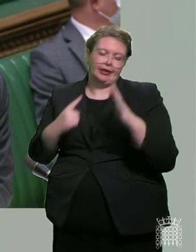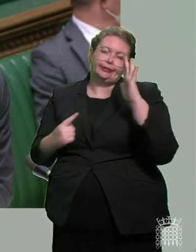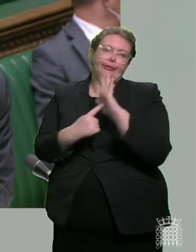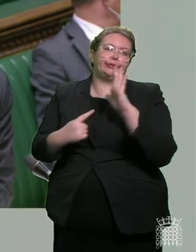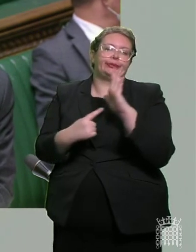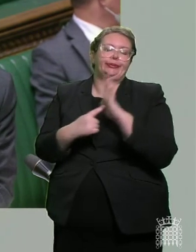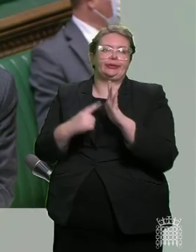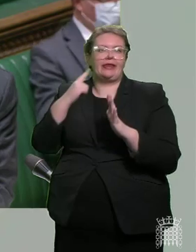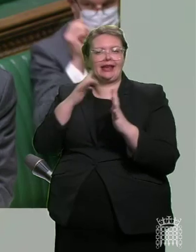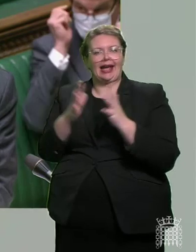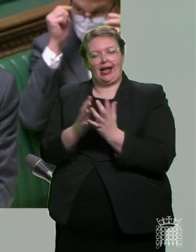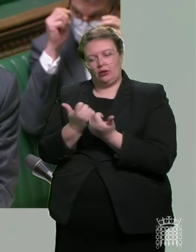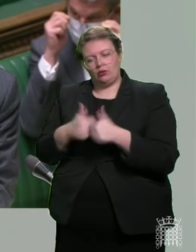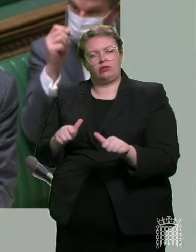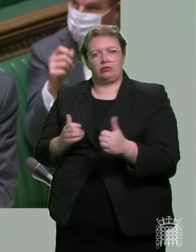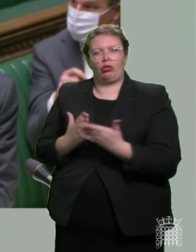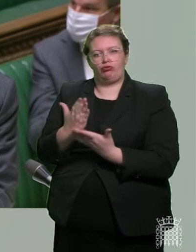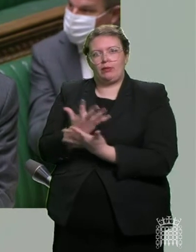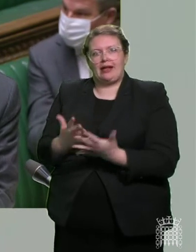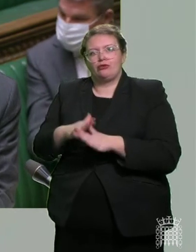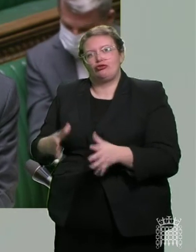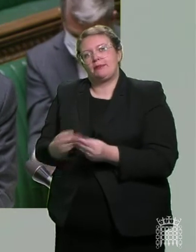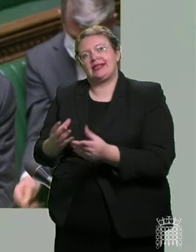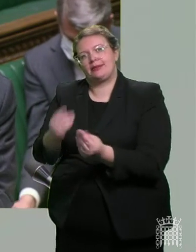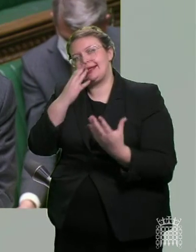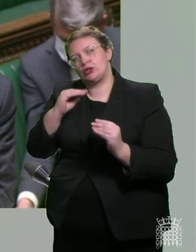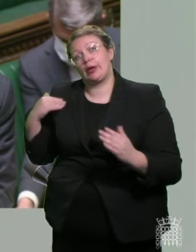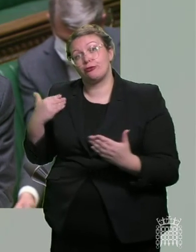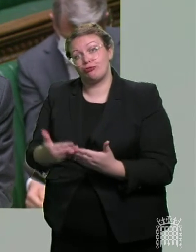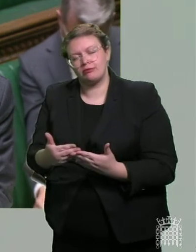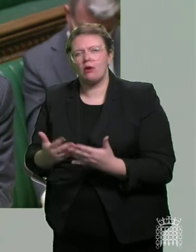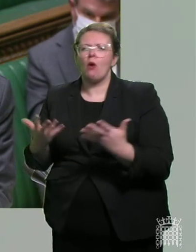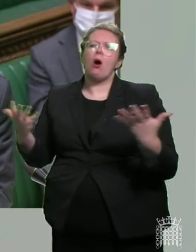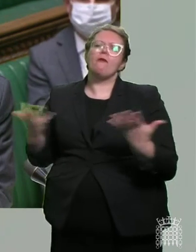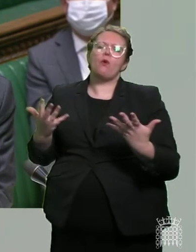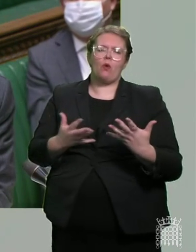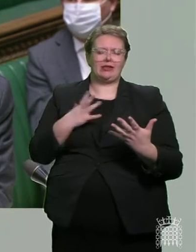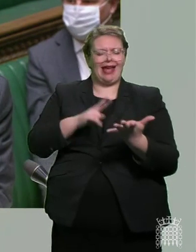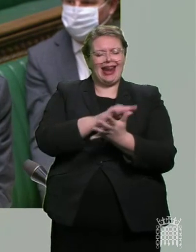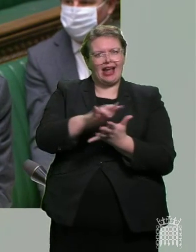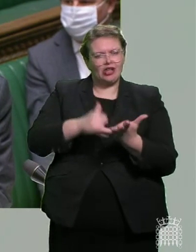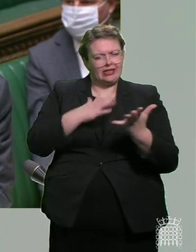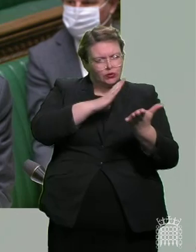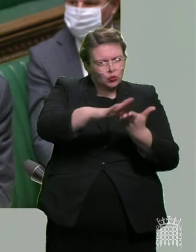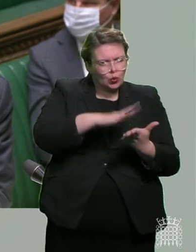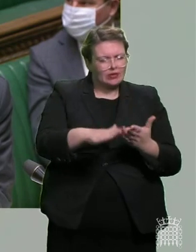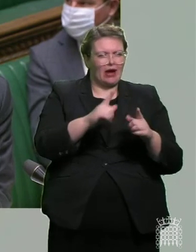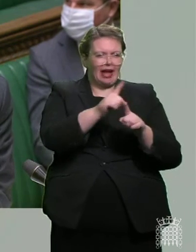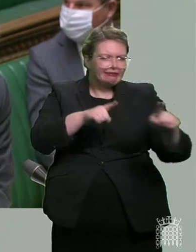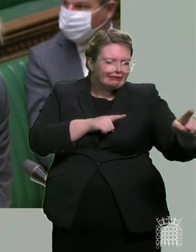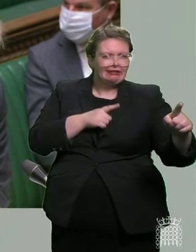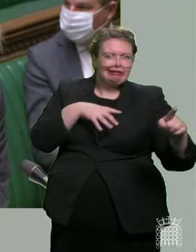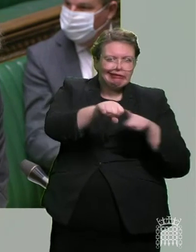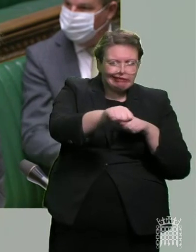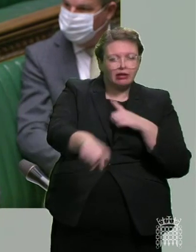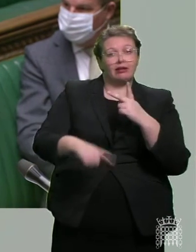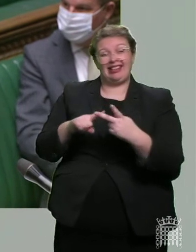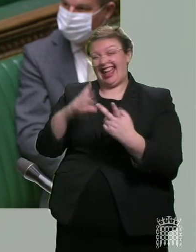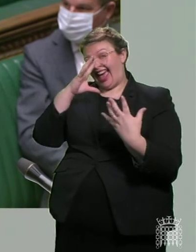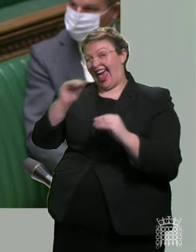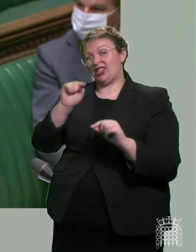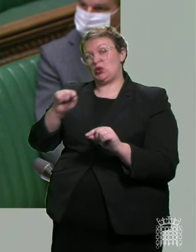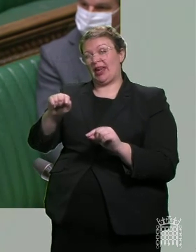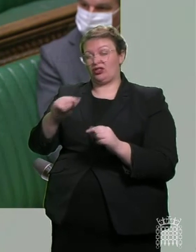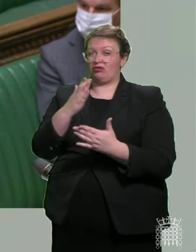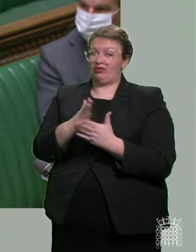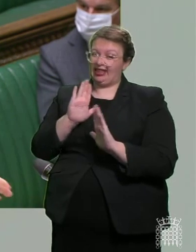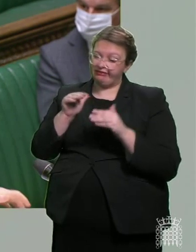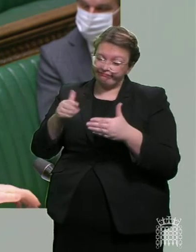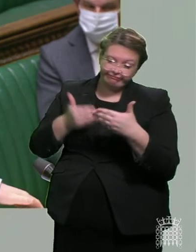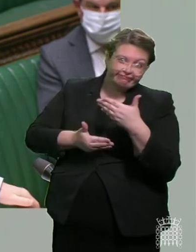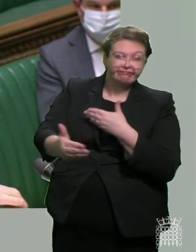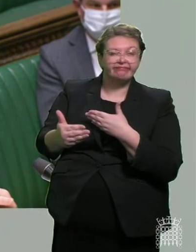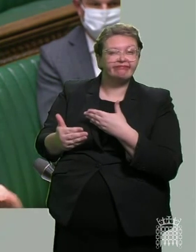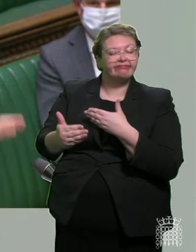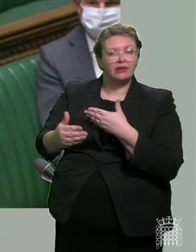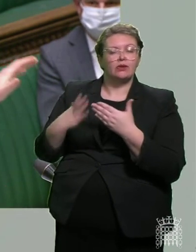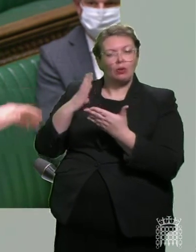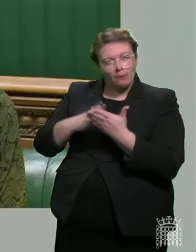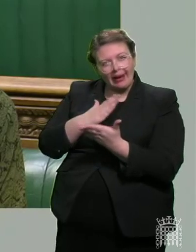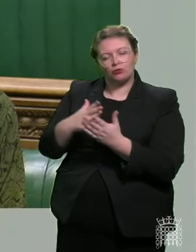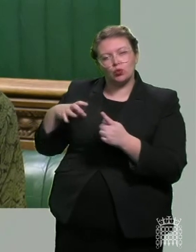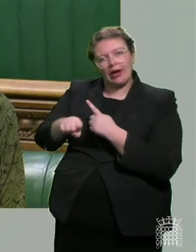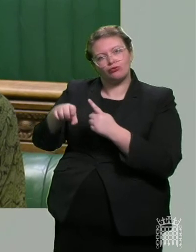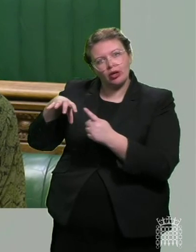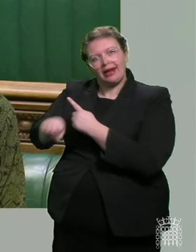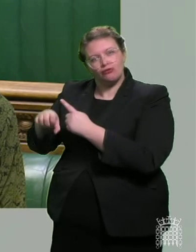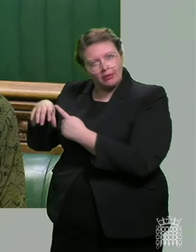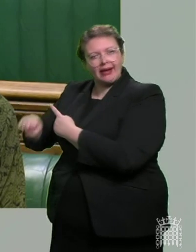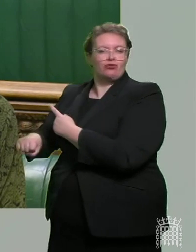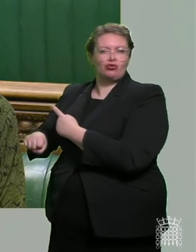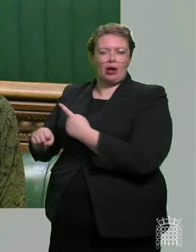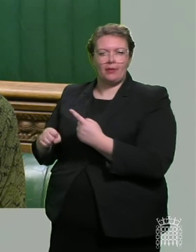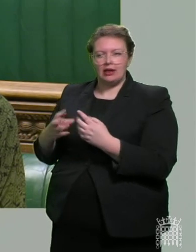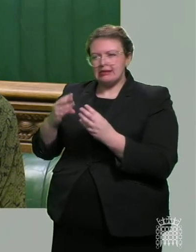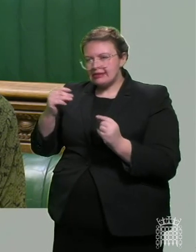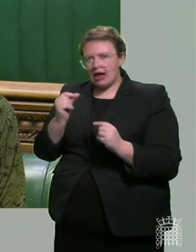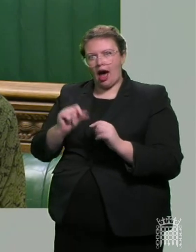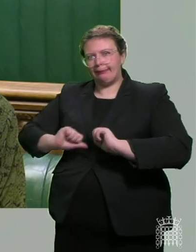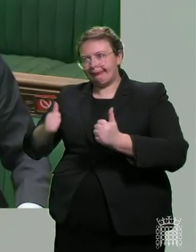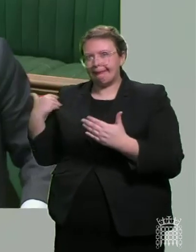What did he do? He ordered his MPs to abstain. If the Prime Minister is serious about moving this forward and ending this injustice, will he commit today to those simple asks from leaseholders?